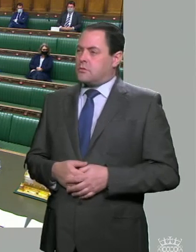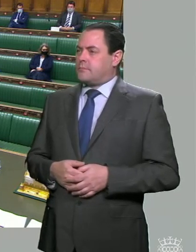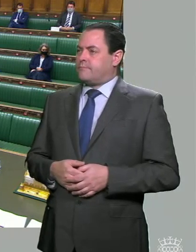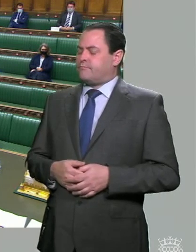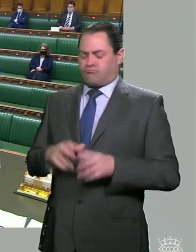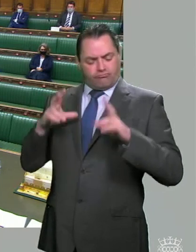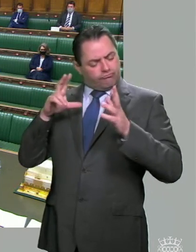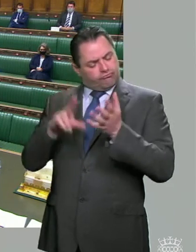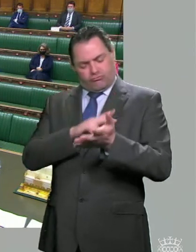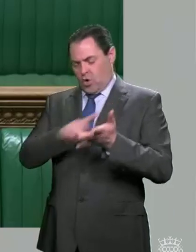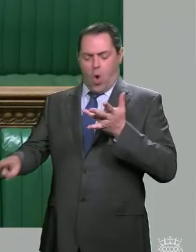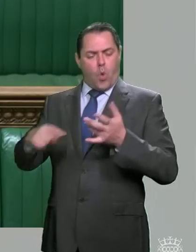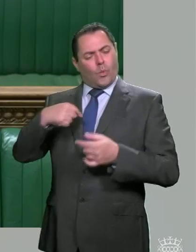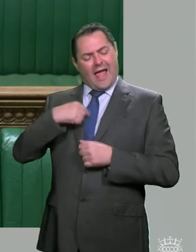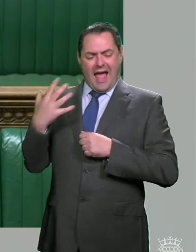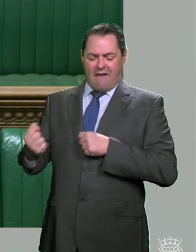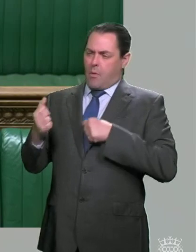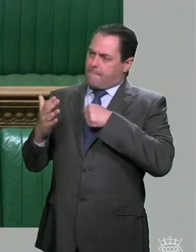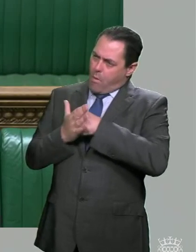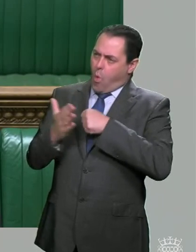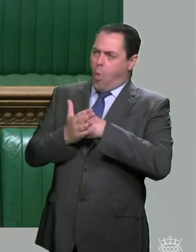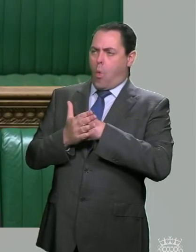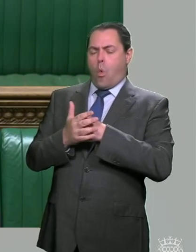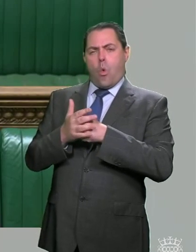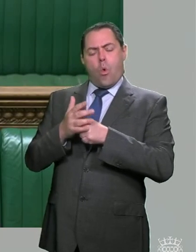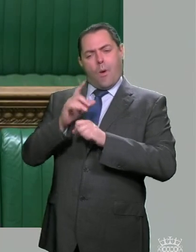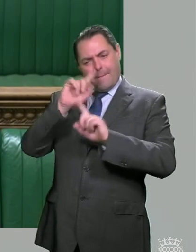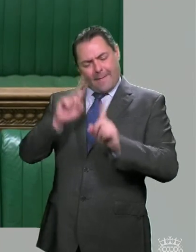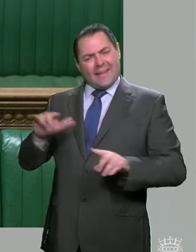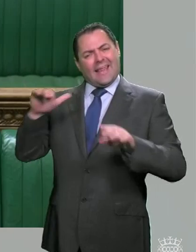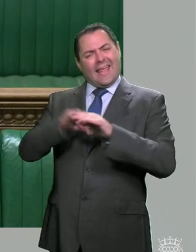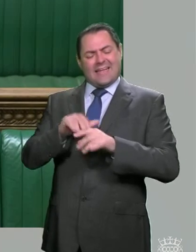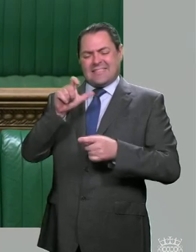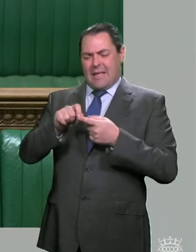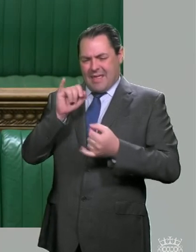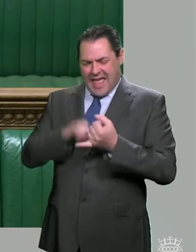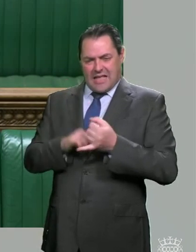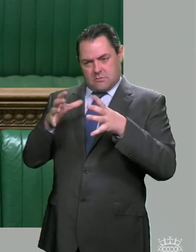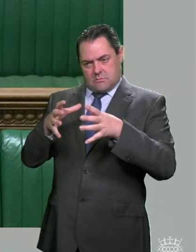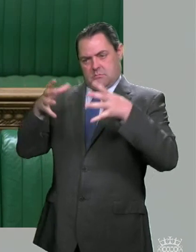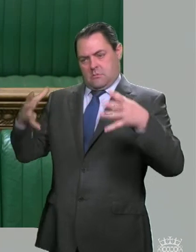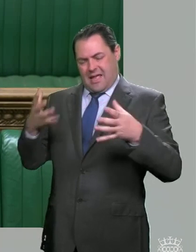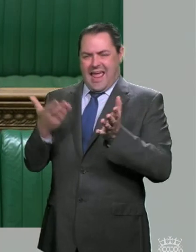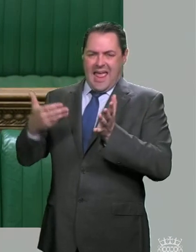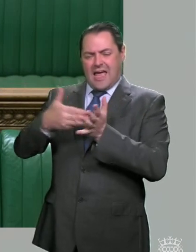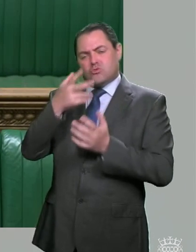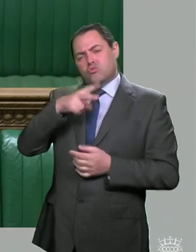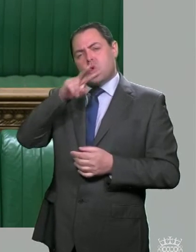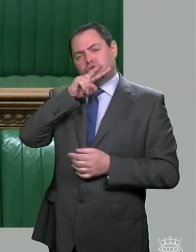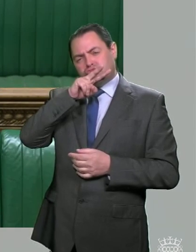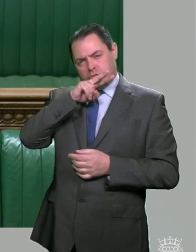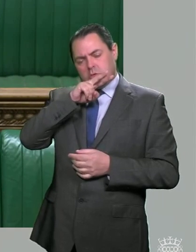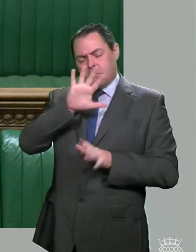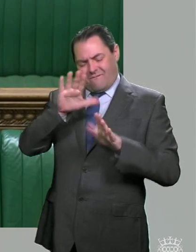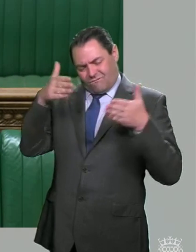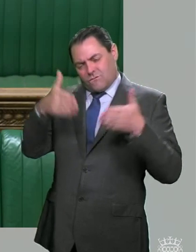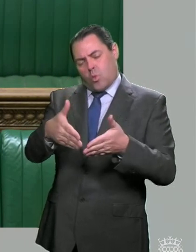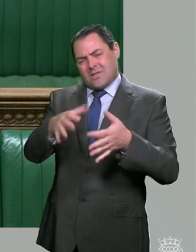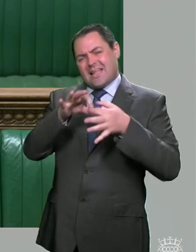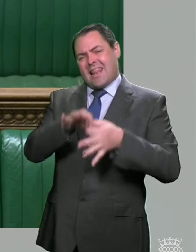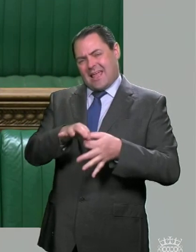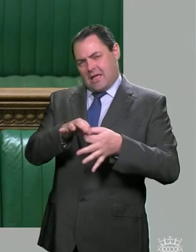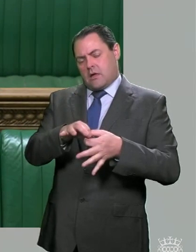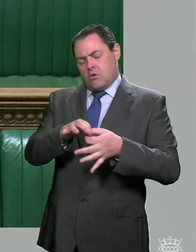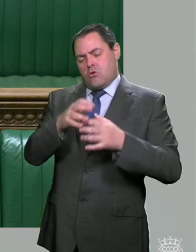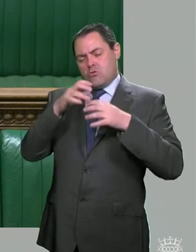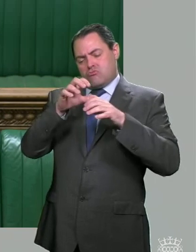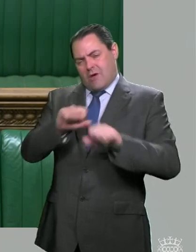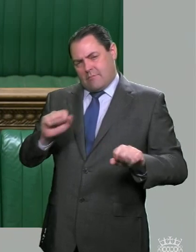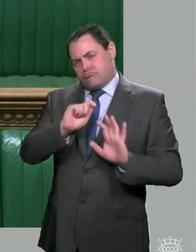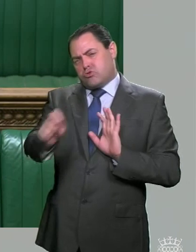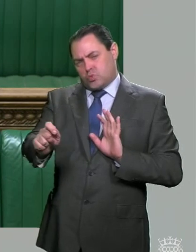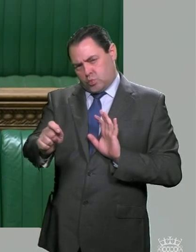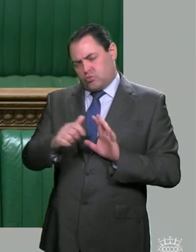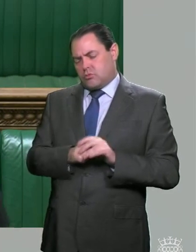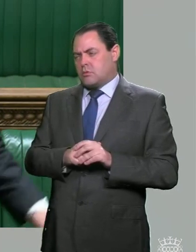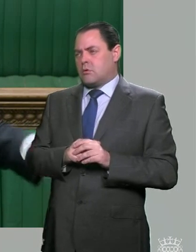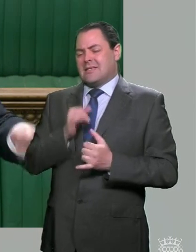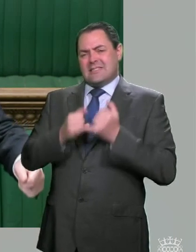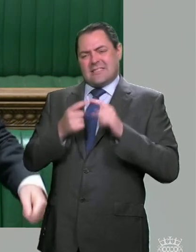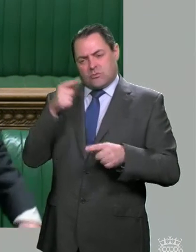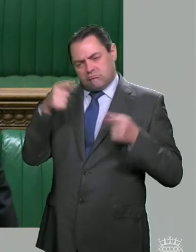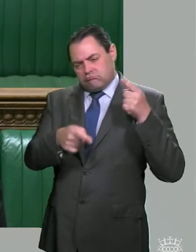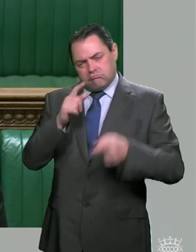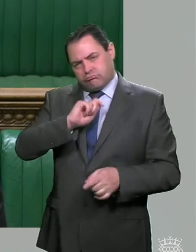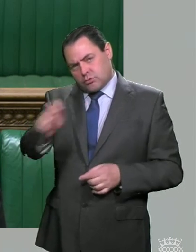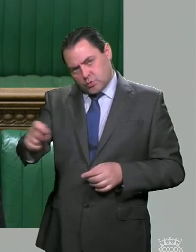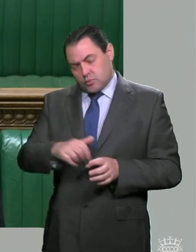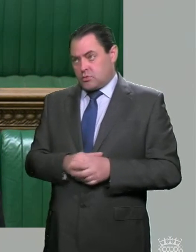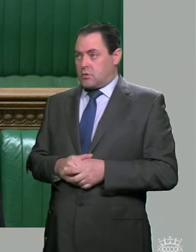No, because we have increased the numbers of people in the CPS by at least 200, and they are specifically dedicated to helping to prosecute the crime of rape and sexual violence.